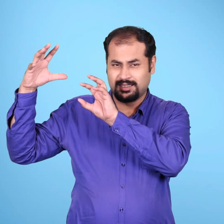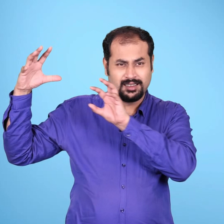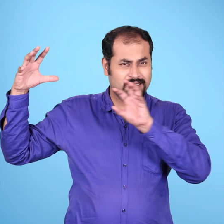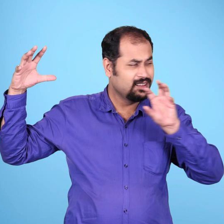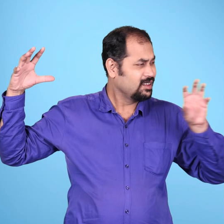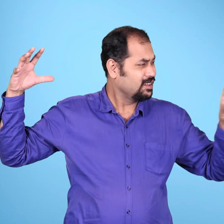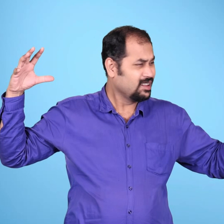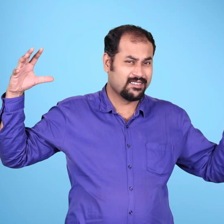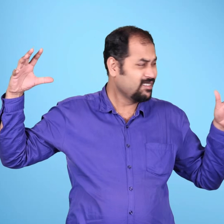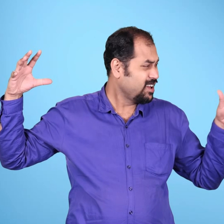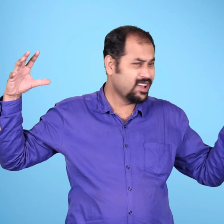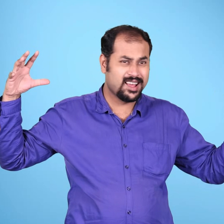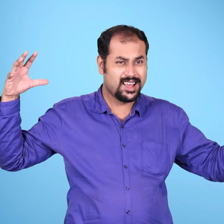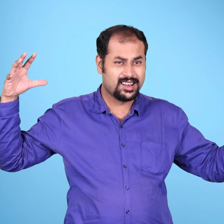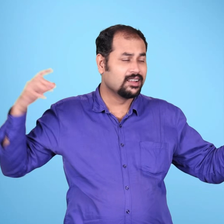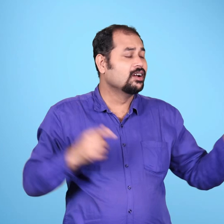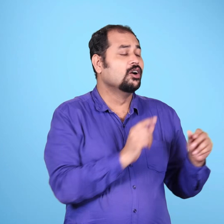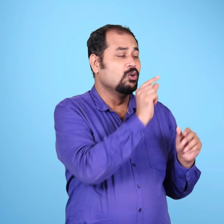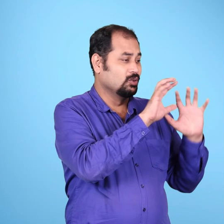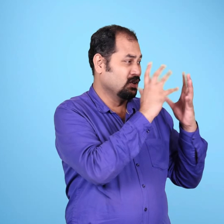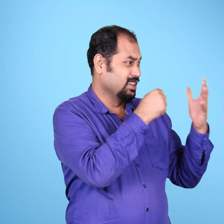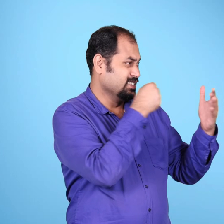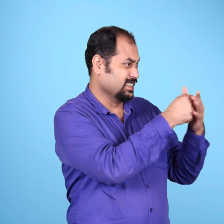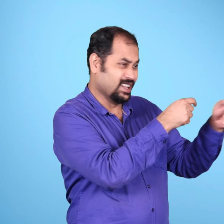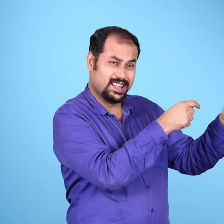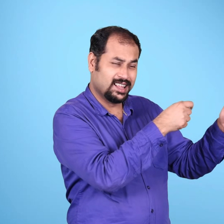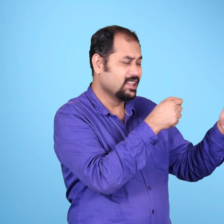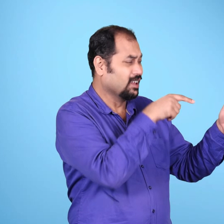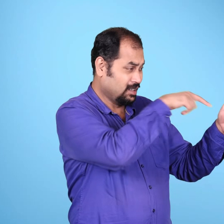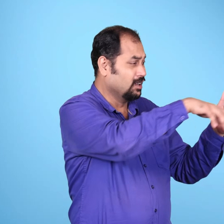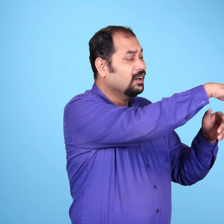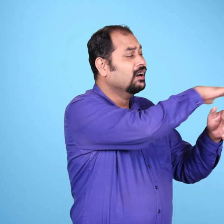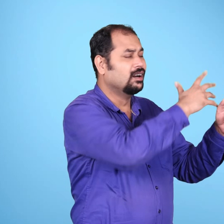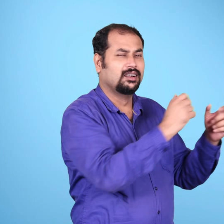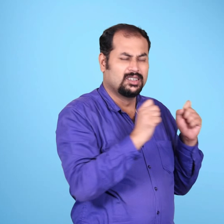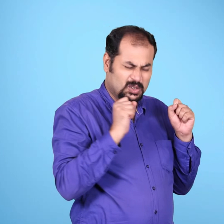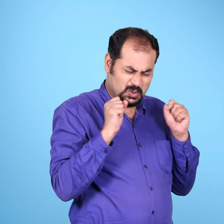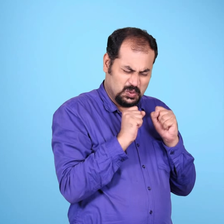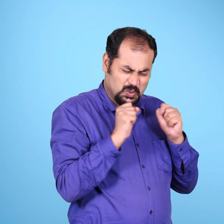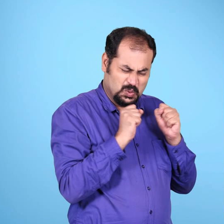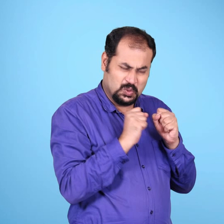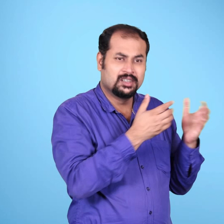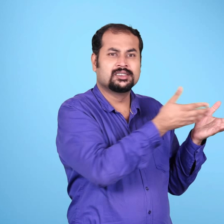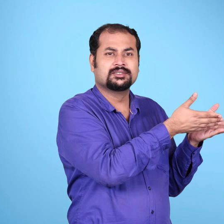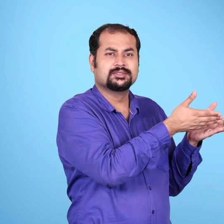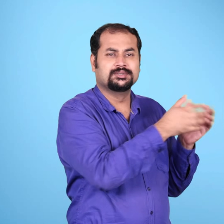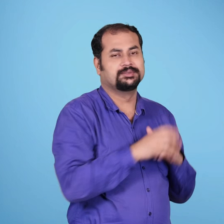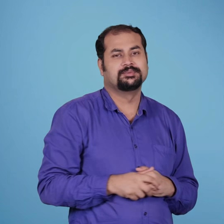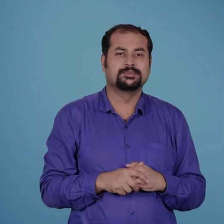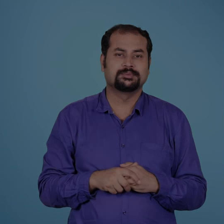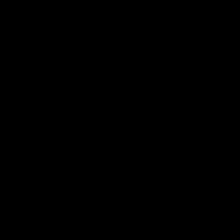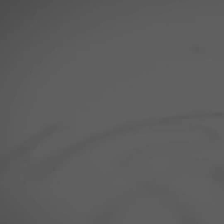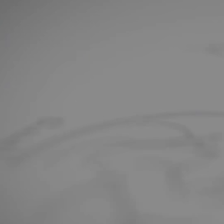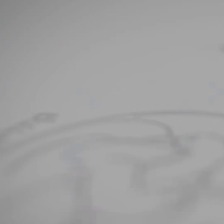in our solar system.